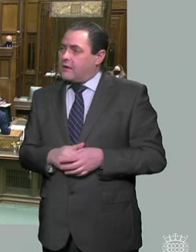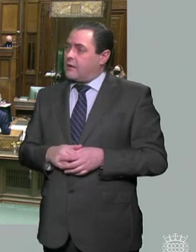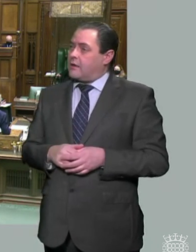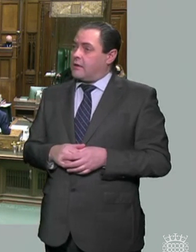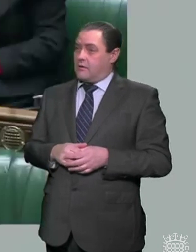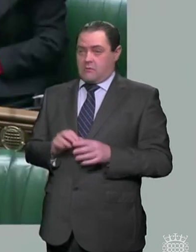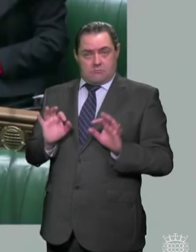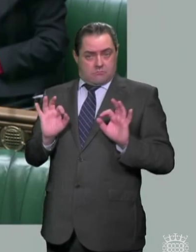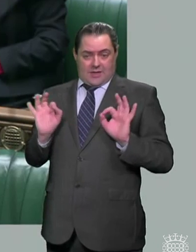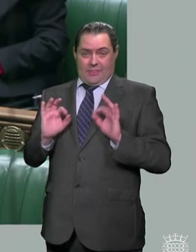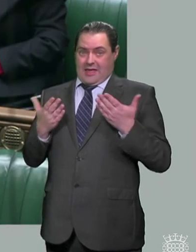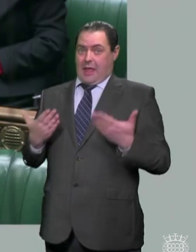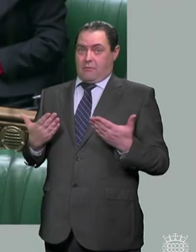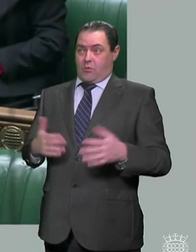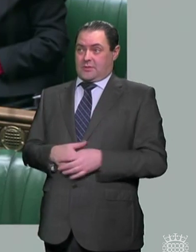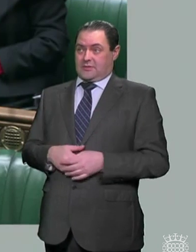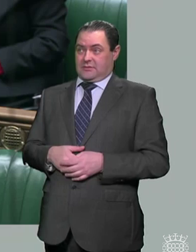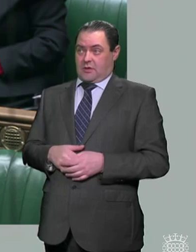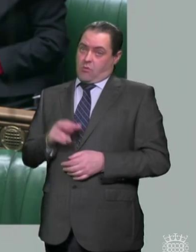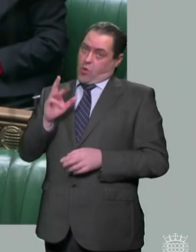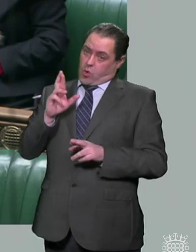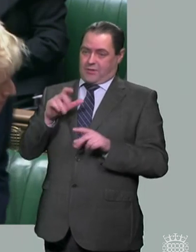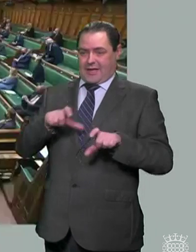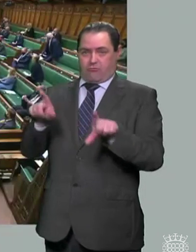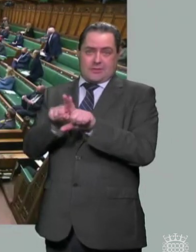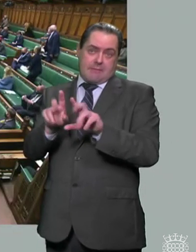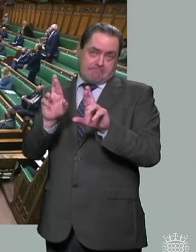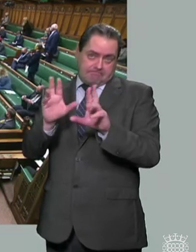There are no restrictions on them at the moment, and that is certainly the way we wish to keep it.